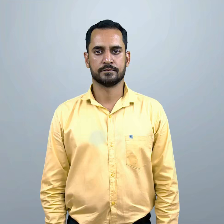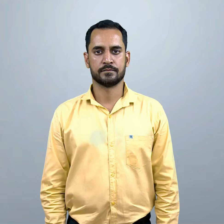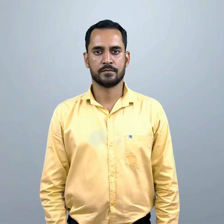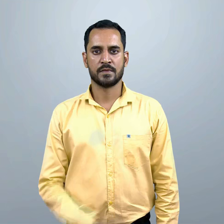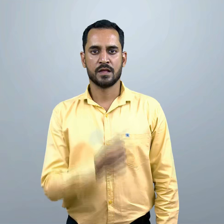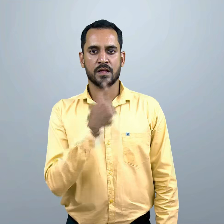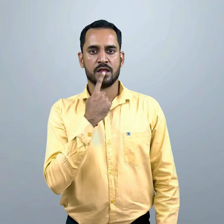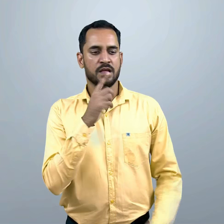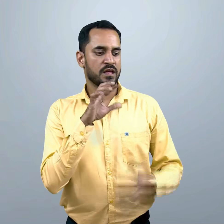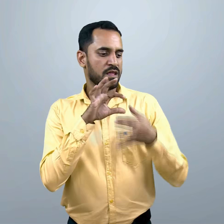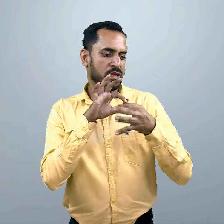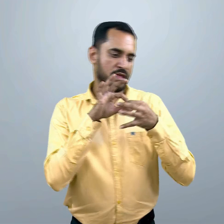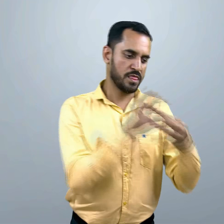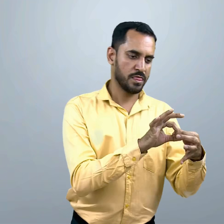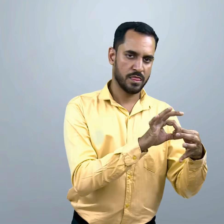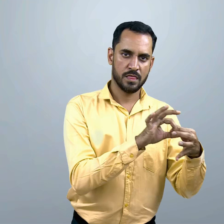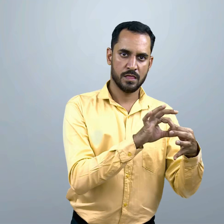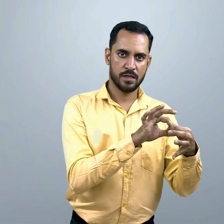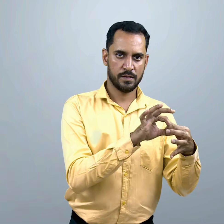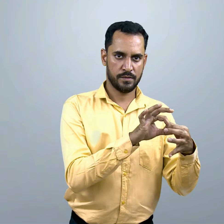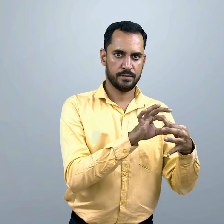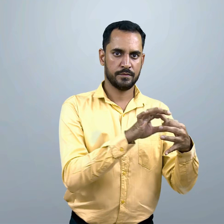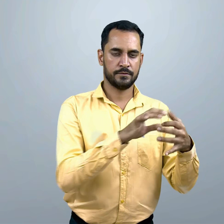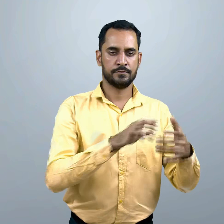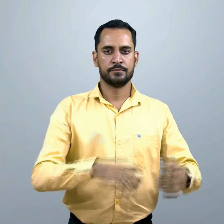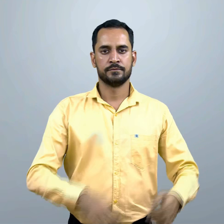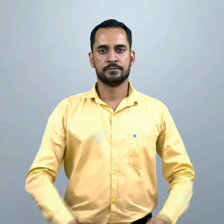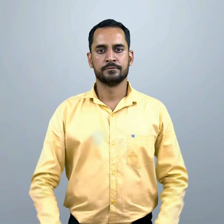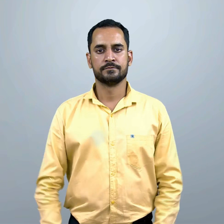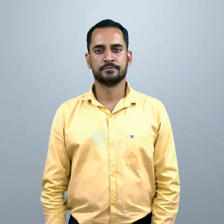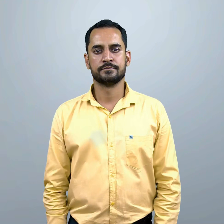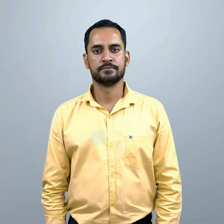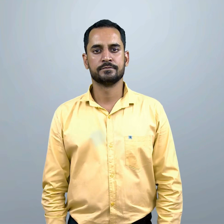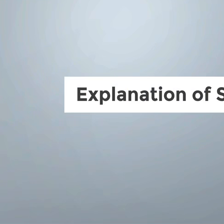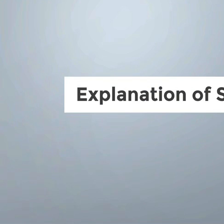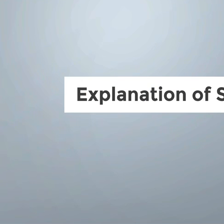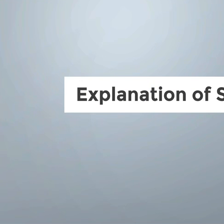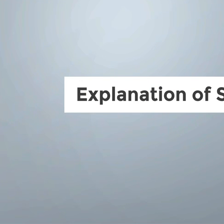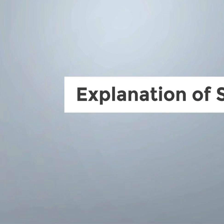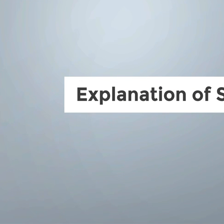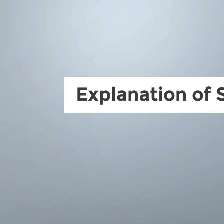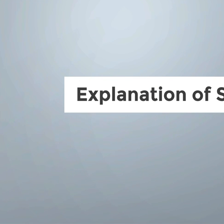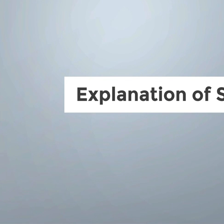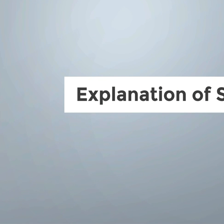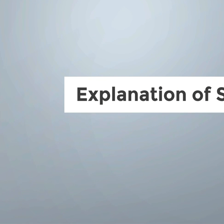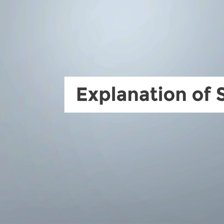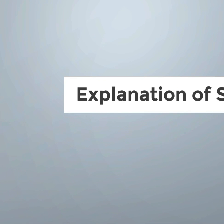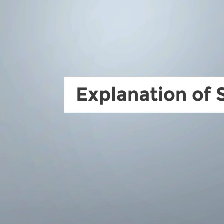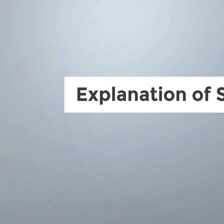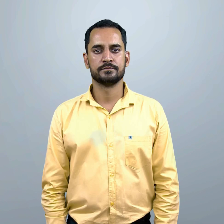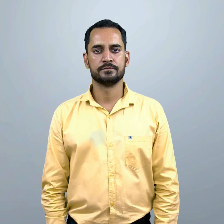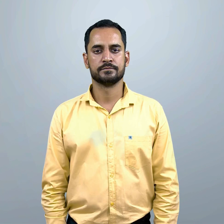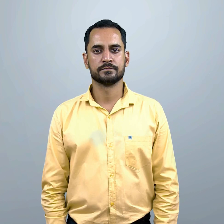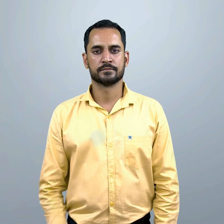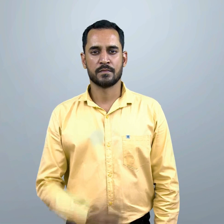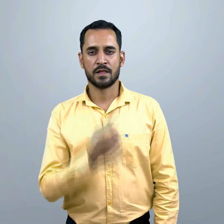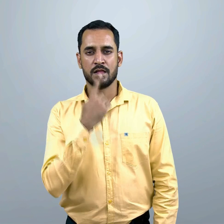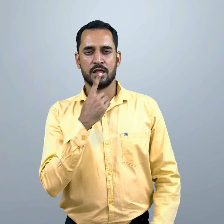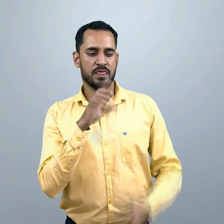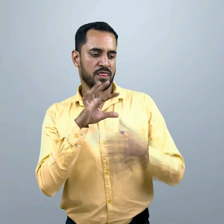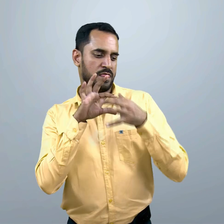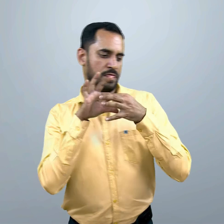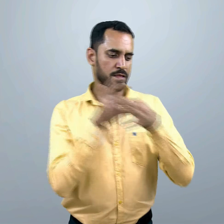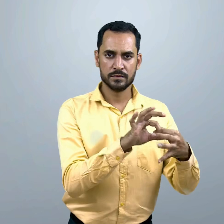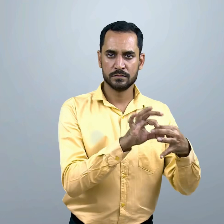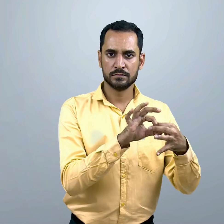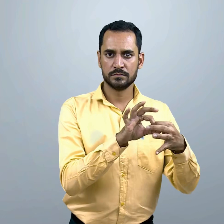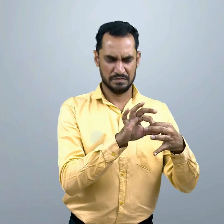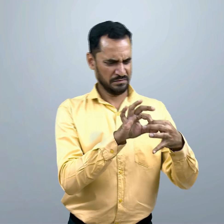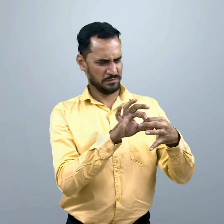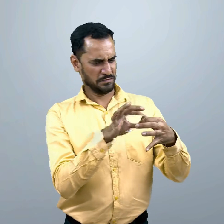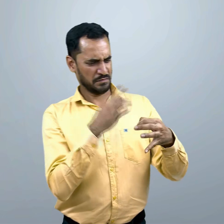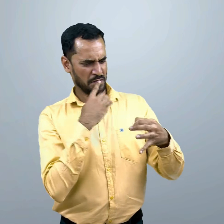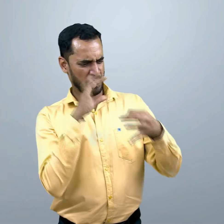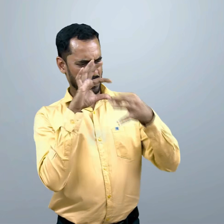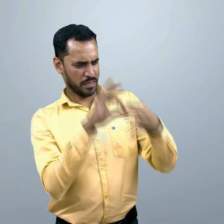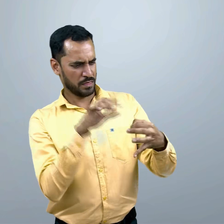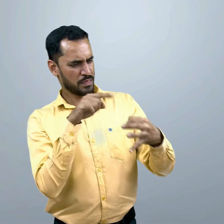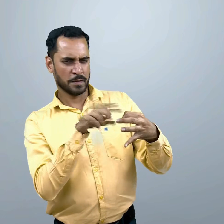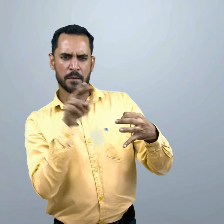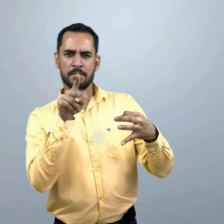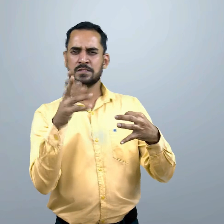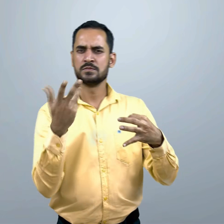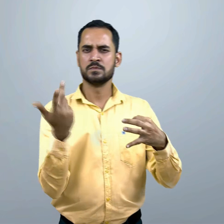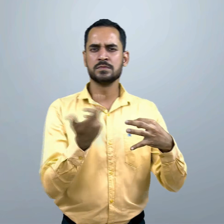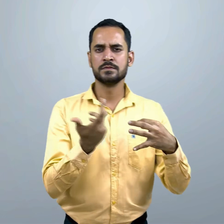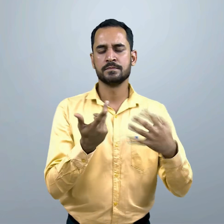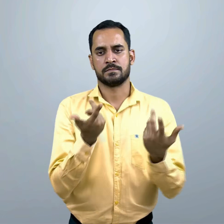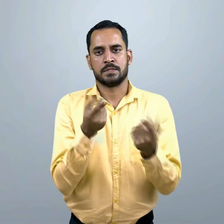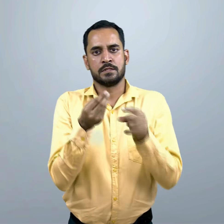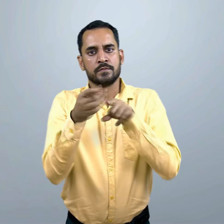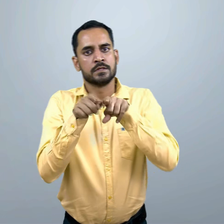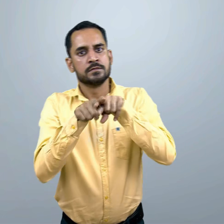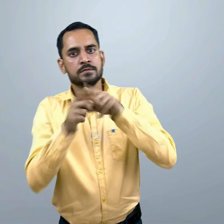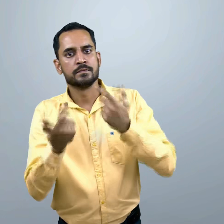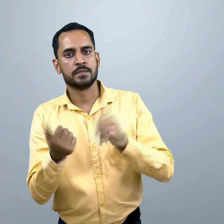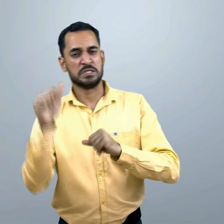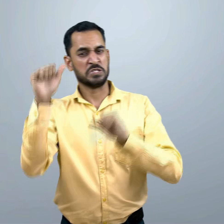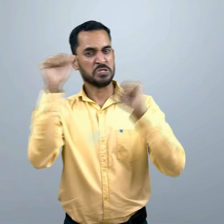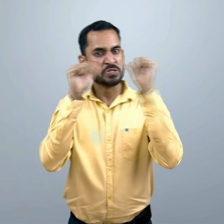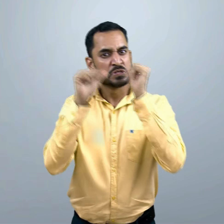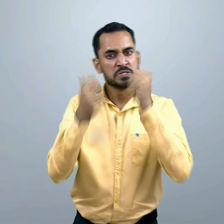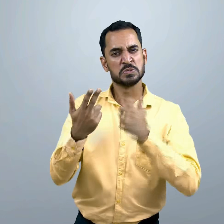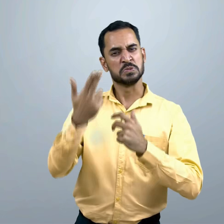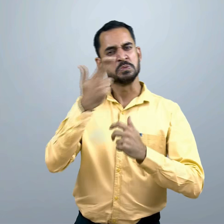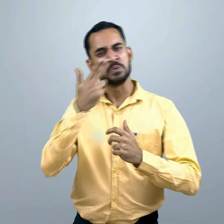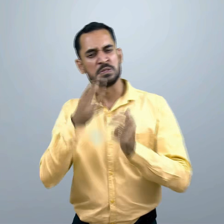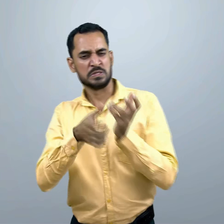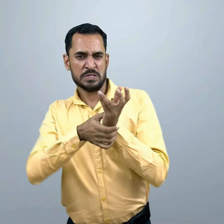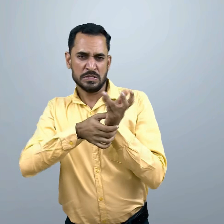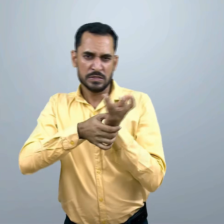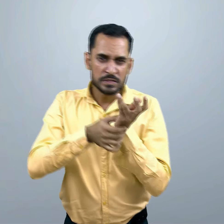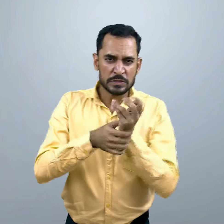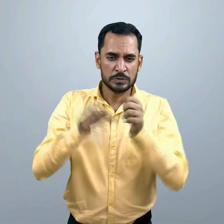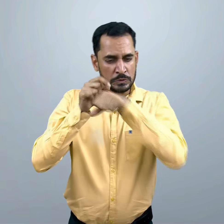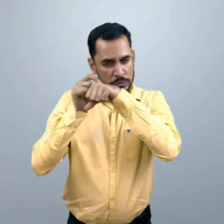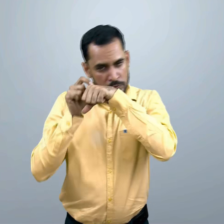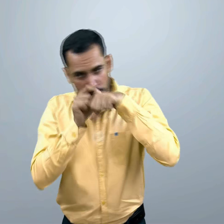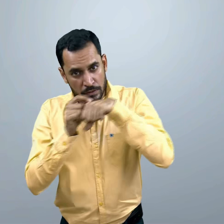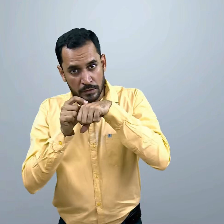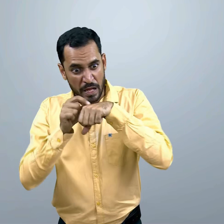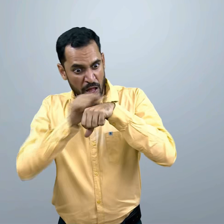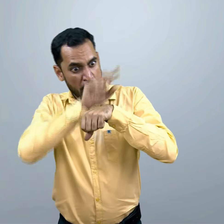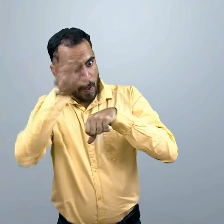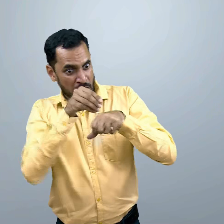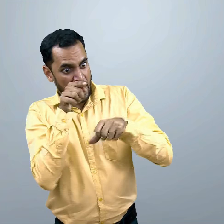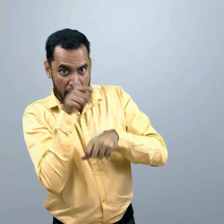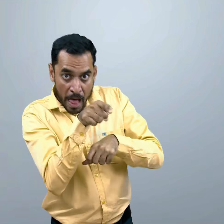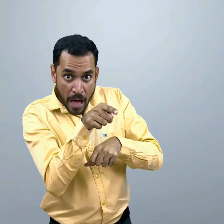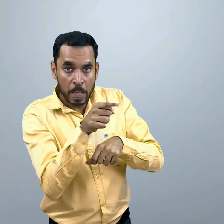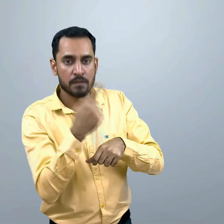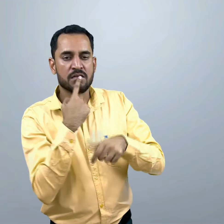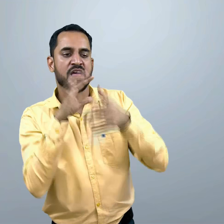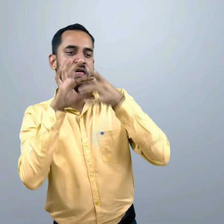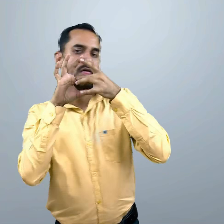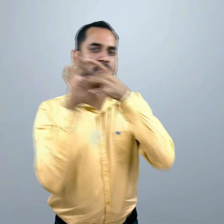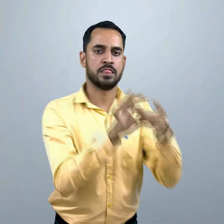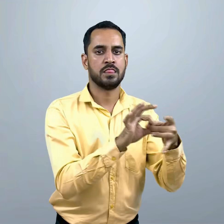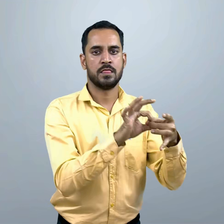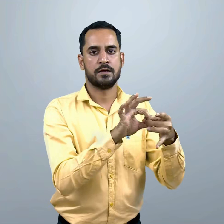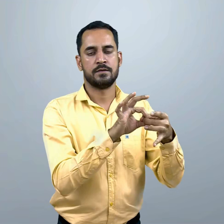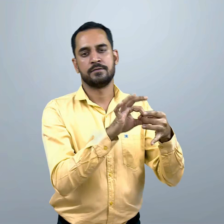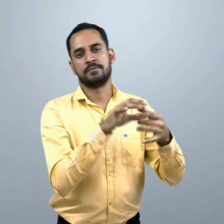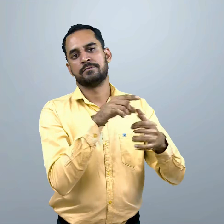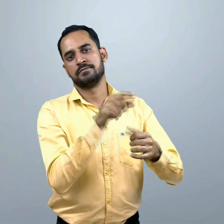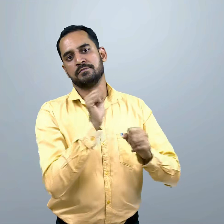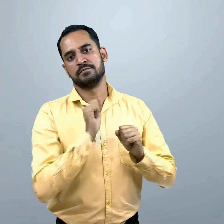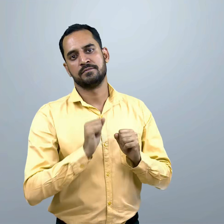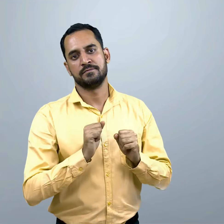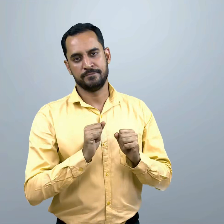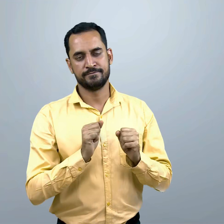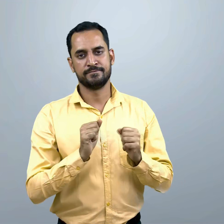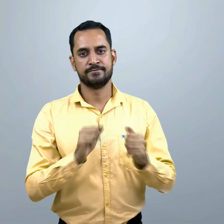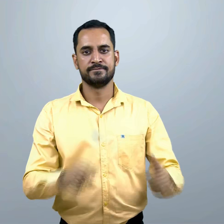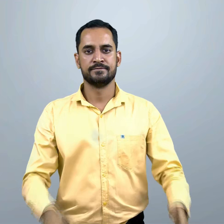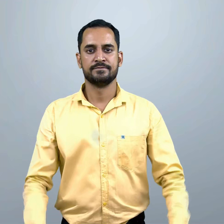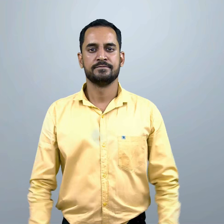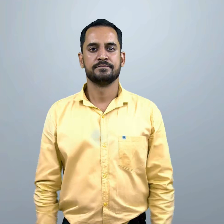Substance Use